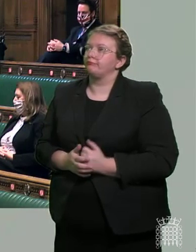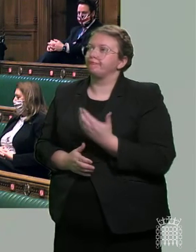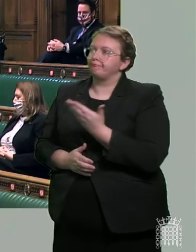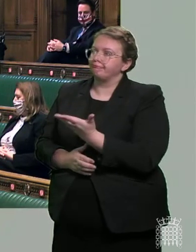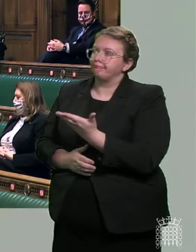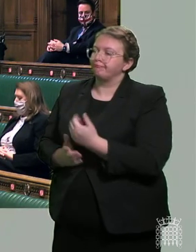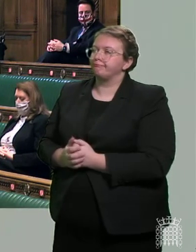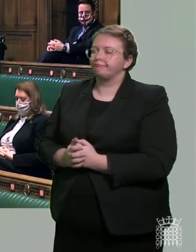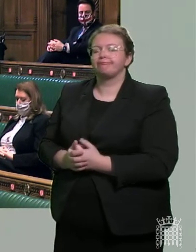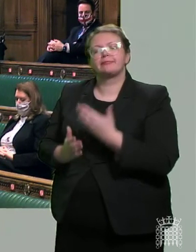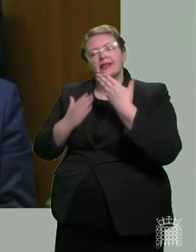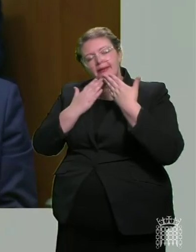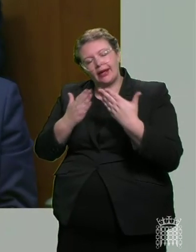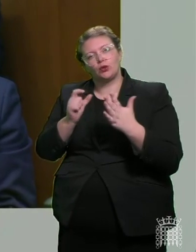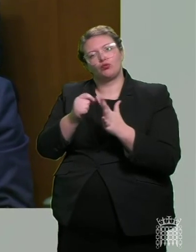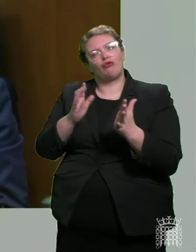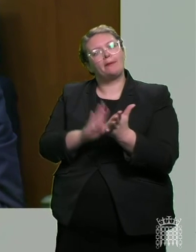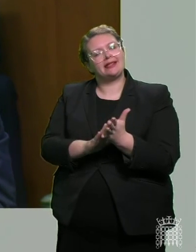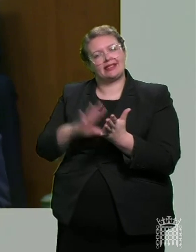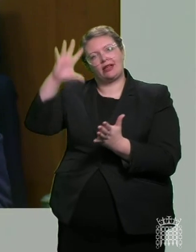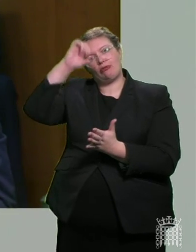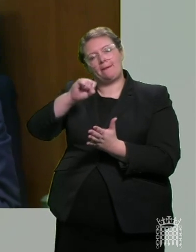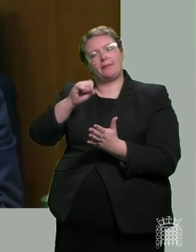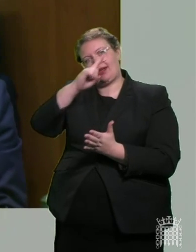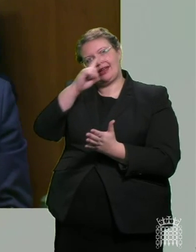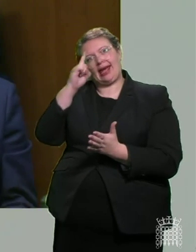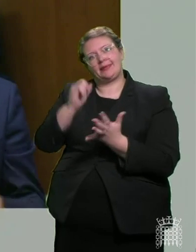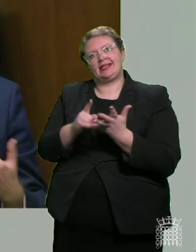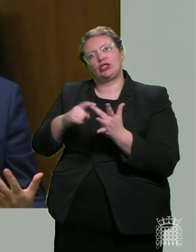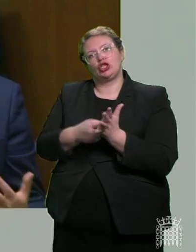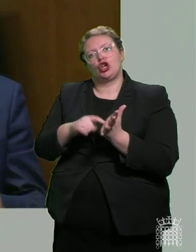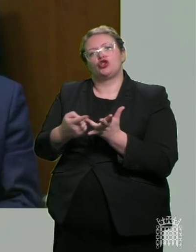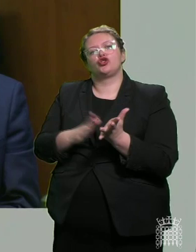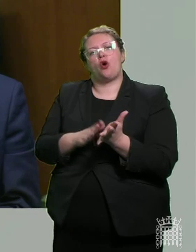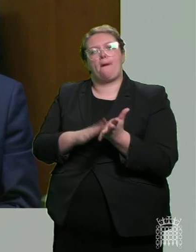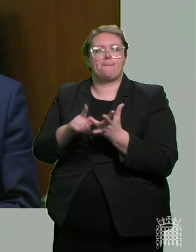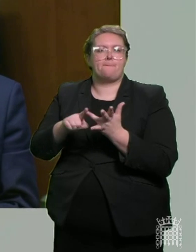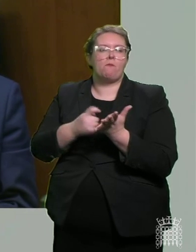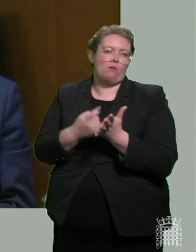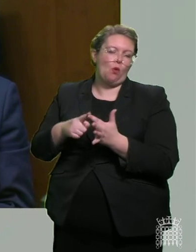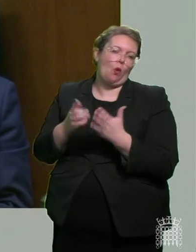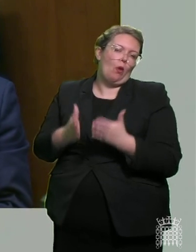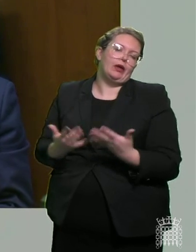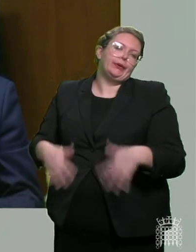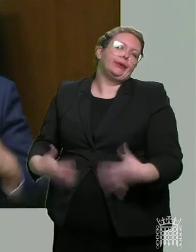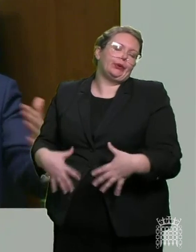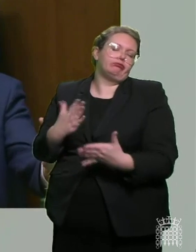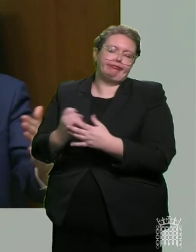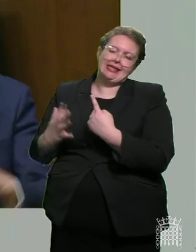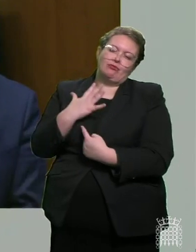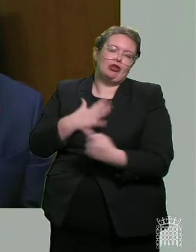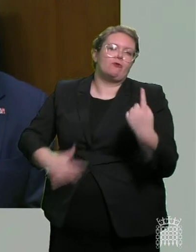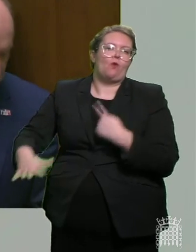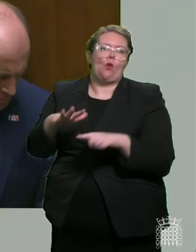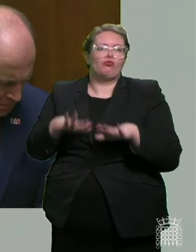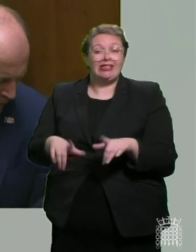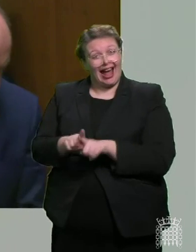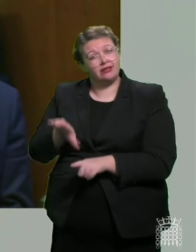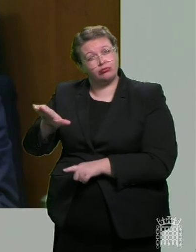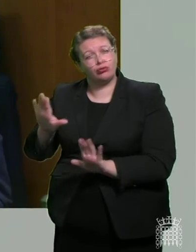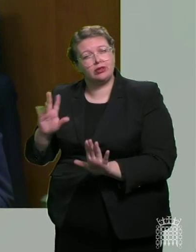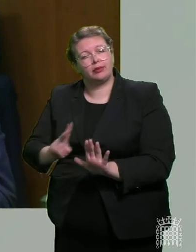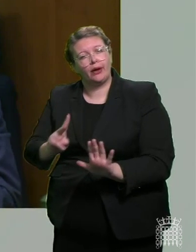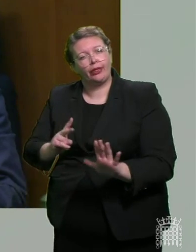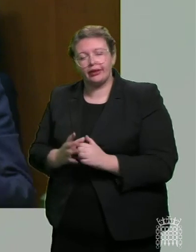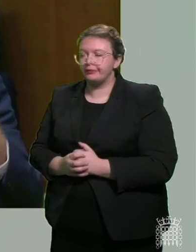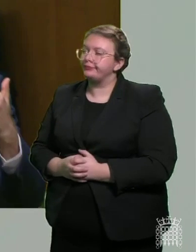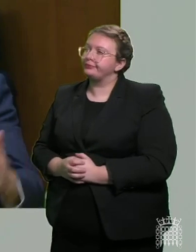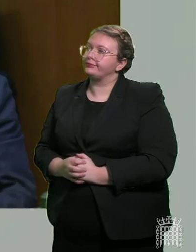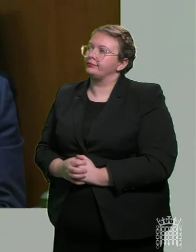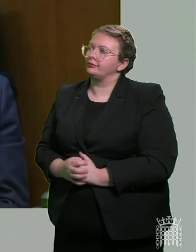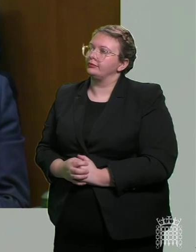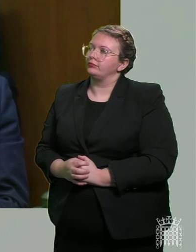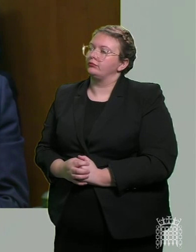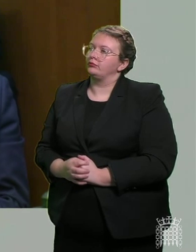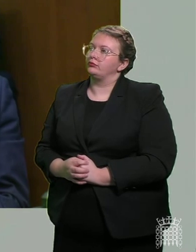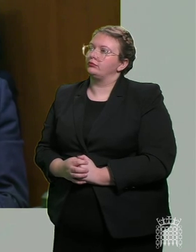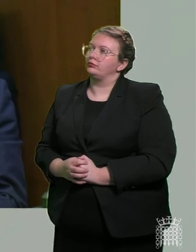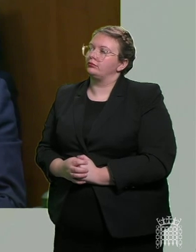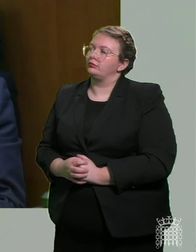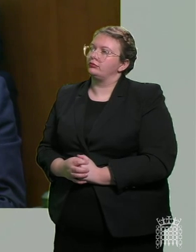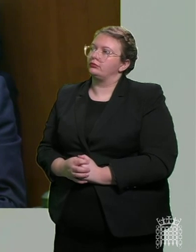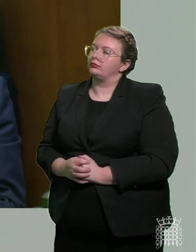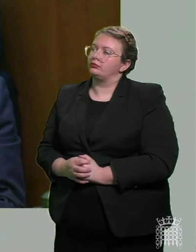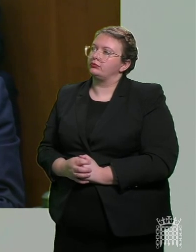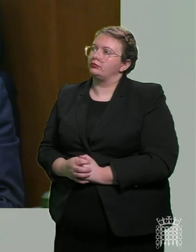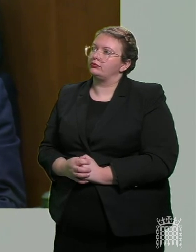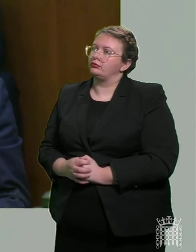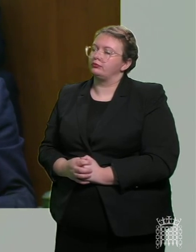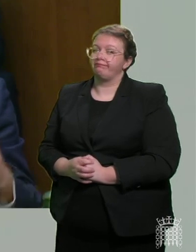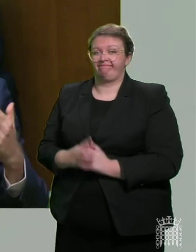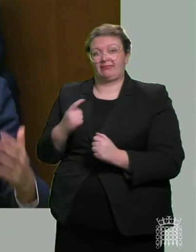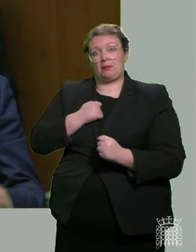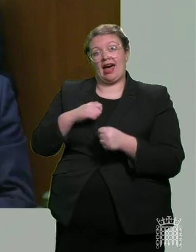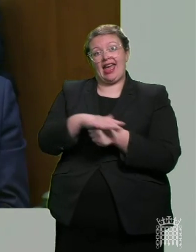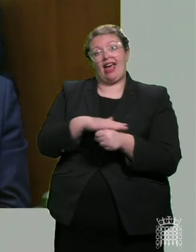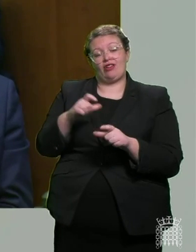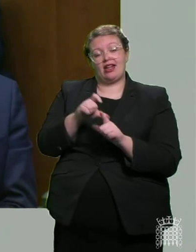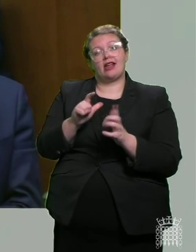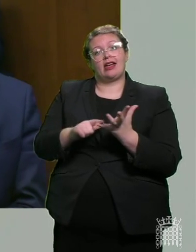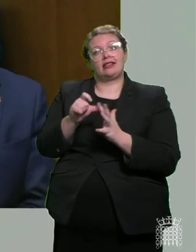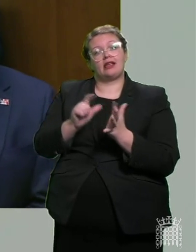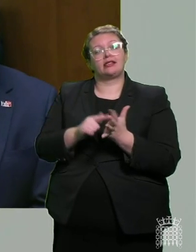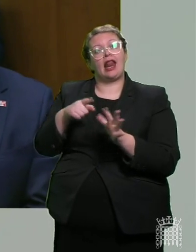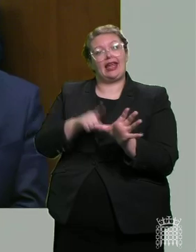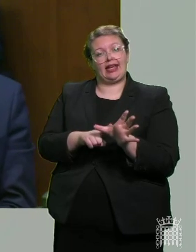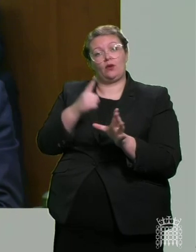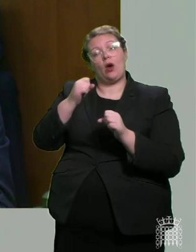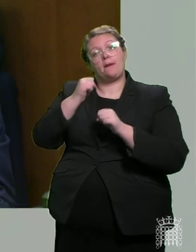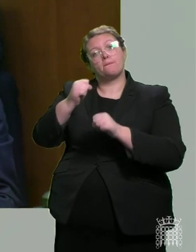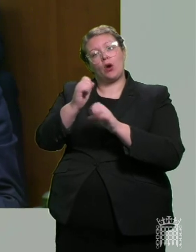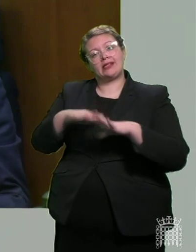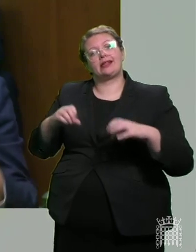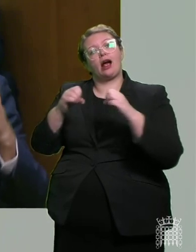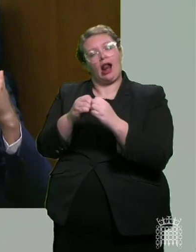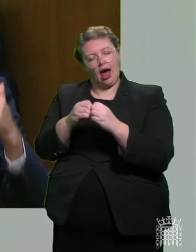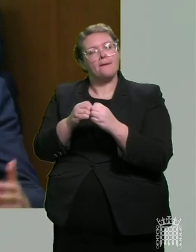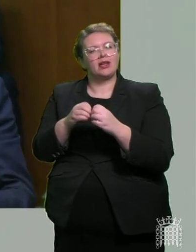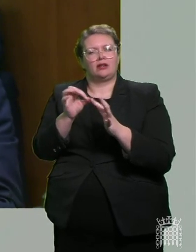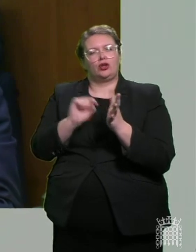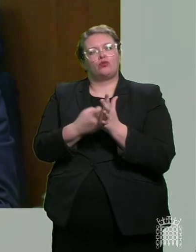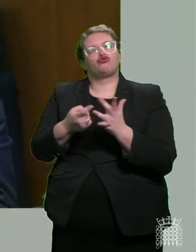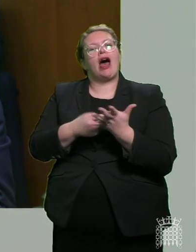He simultaneously says that he wants the borders to be kept open for freight reasons or to allow businesses to carry on as now—I think that was what he was saying—while calling for tougher quarantine measures, which is exactly what this Government imposed as soon as we became aware of the new variant.